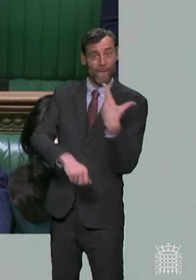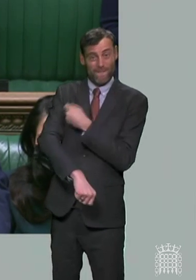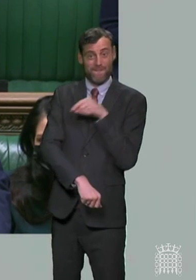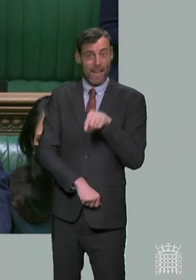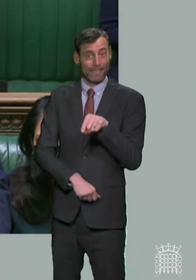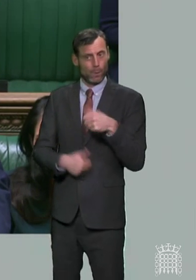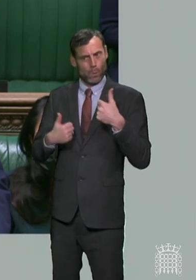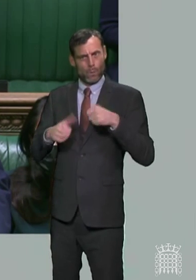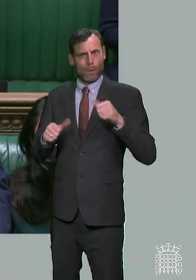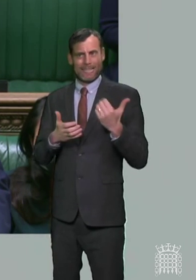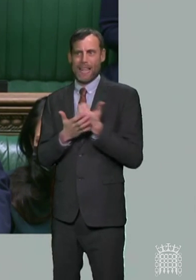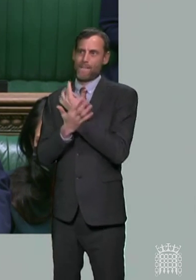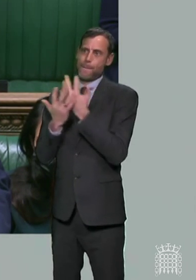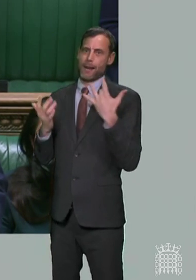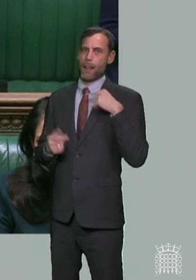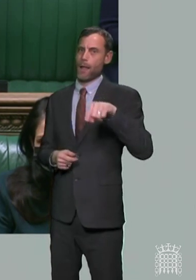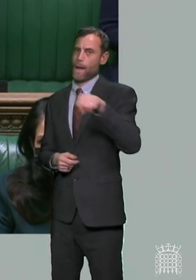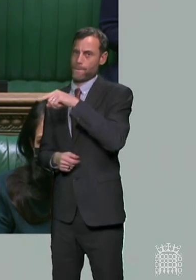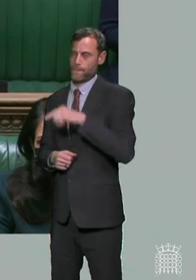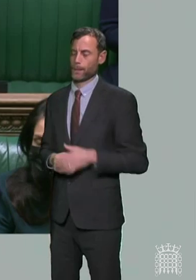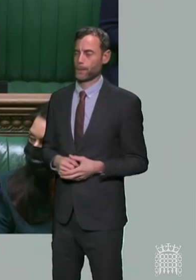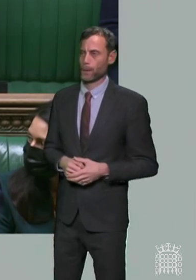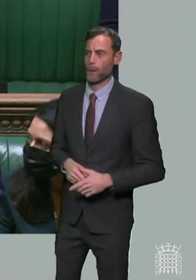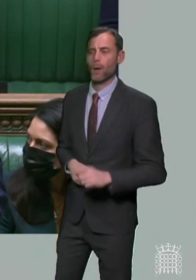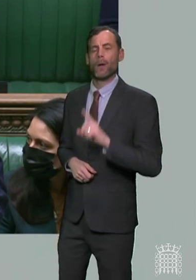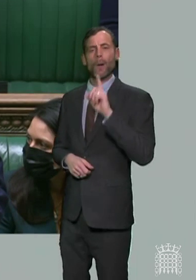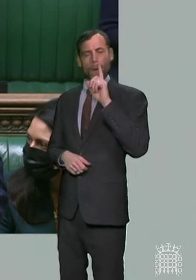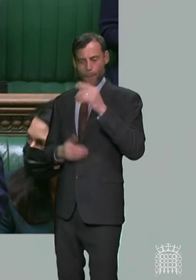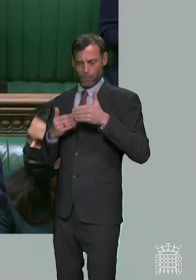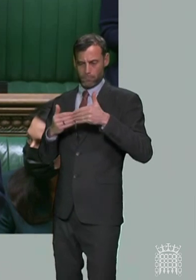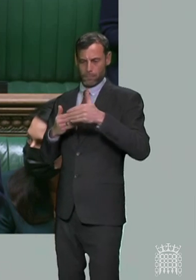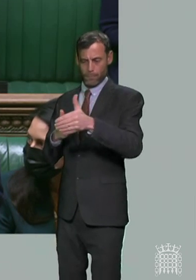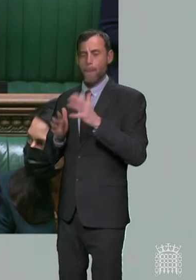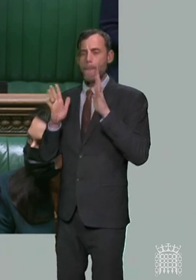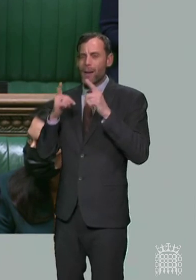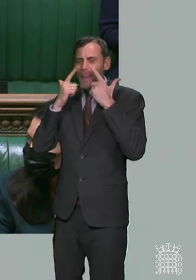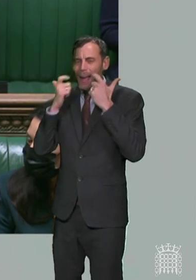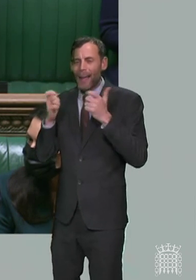But to make that possible, we must all remain cautious during these last weeks of winter.